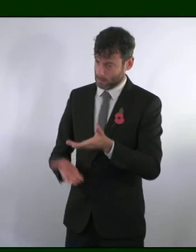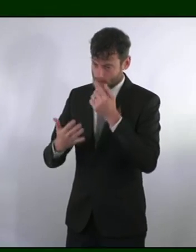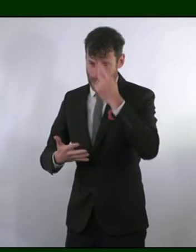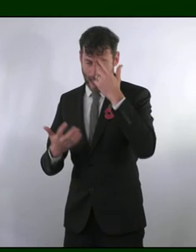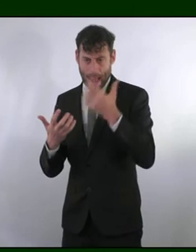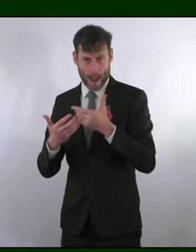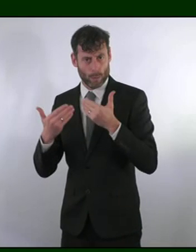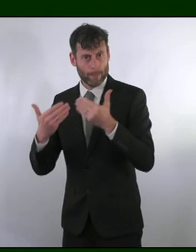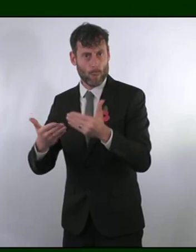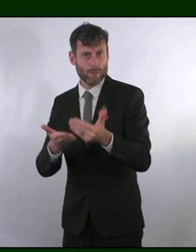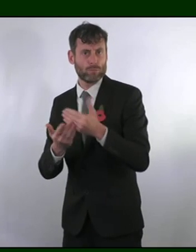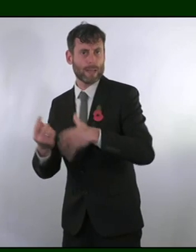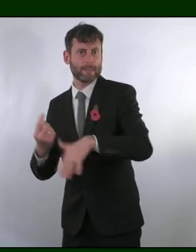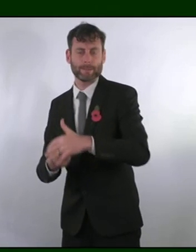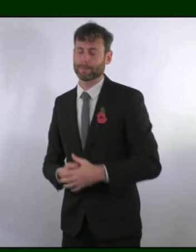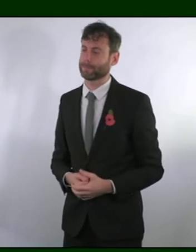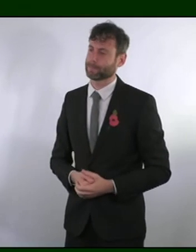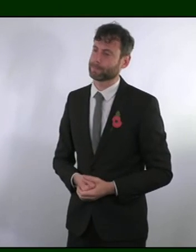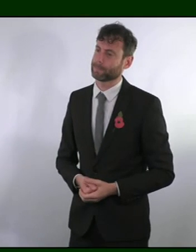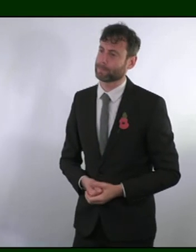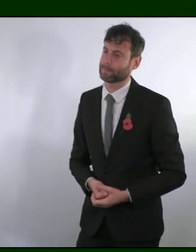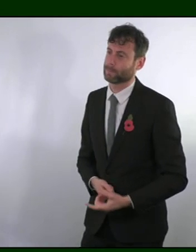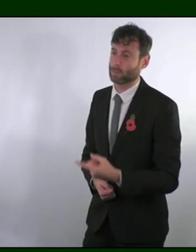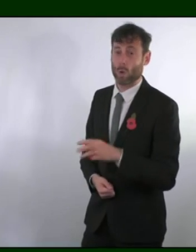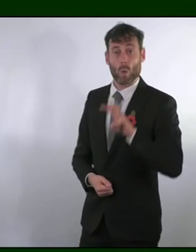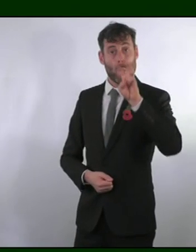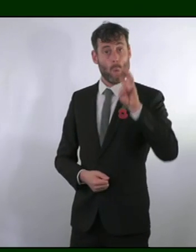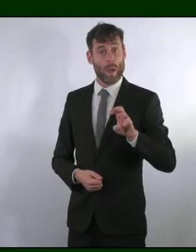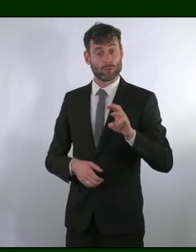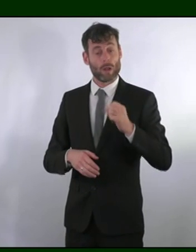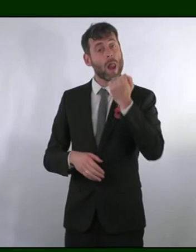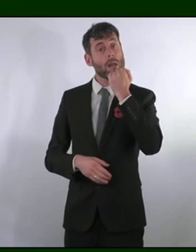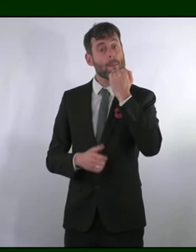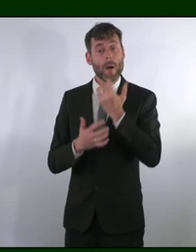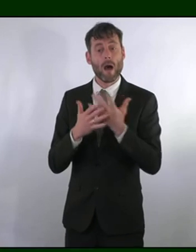Unfortunately, we have recently seen the largest increase in Welsh unemployment for nearly 30 years.